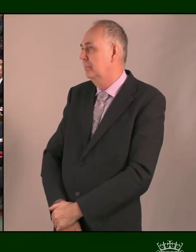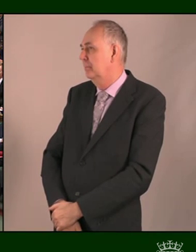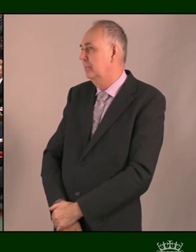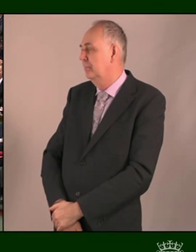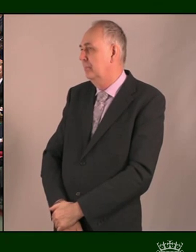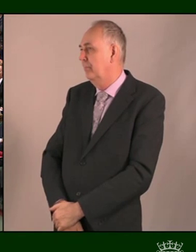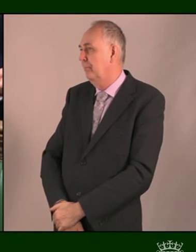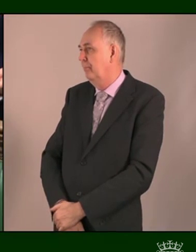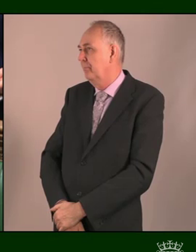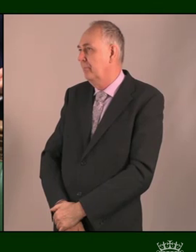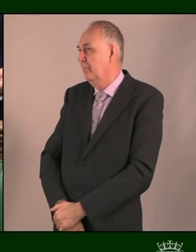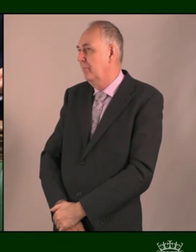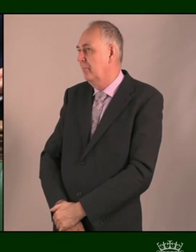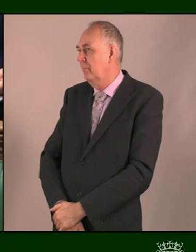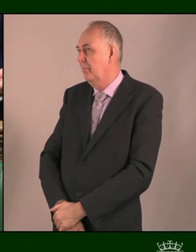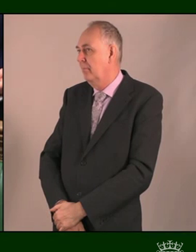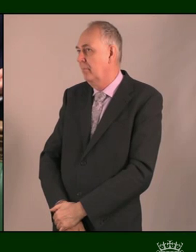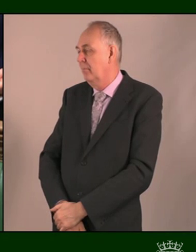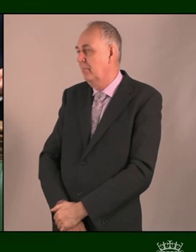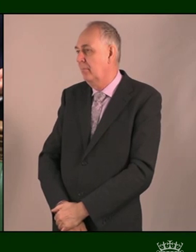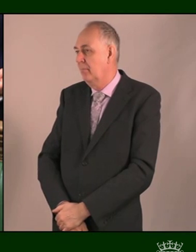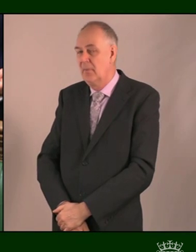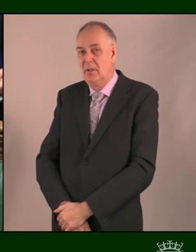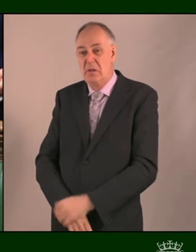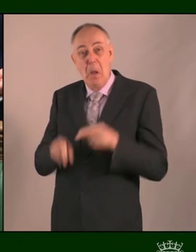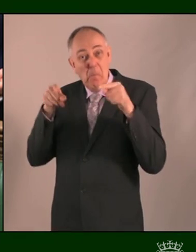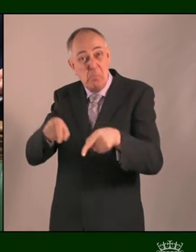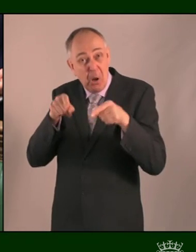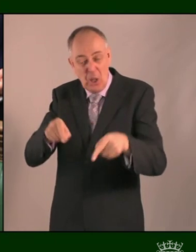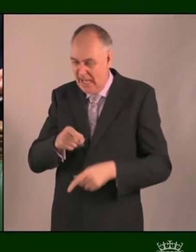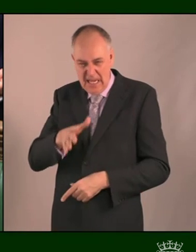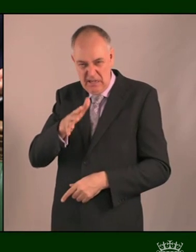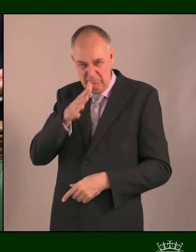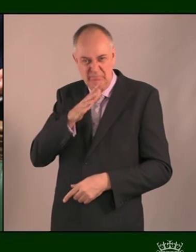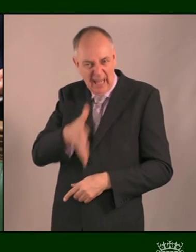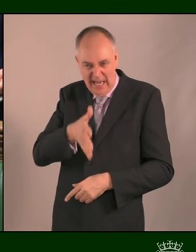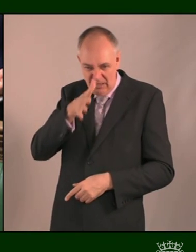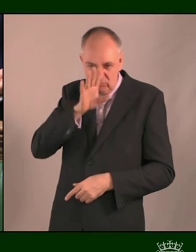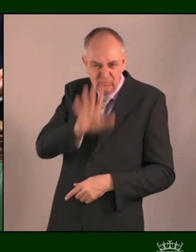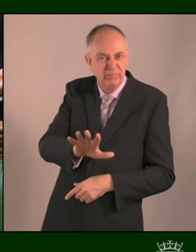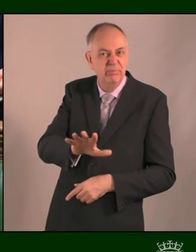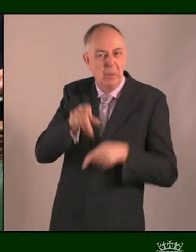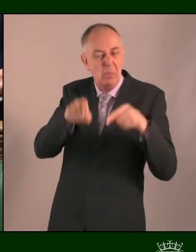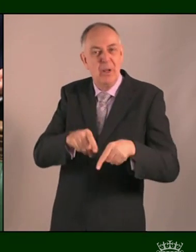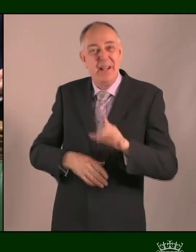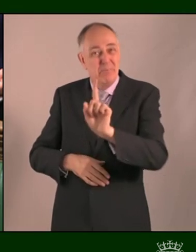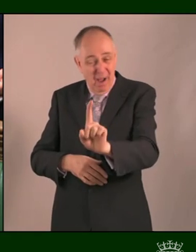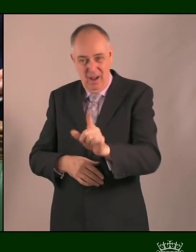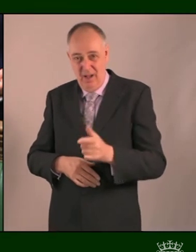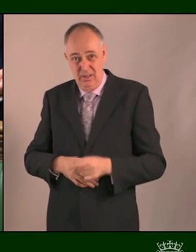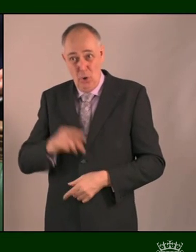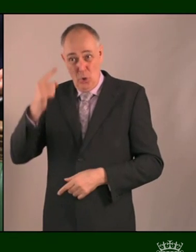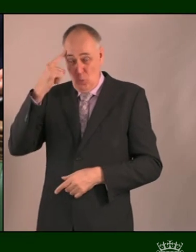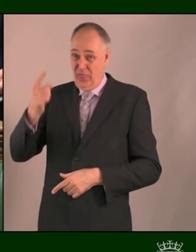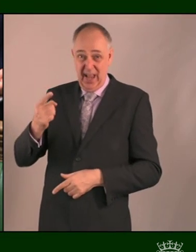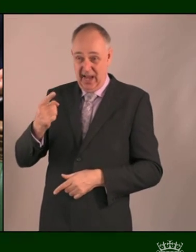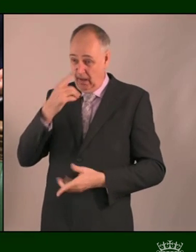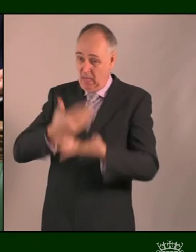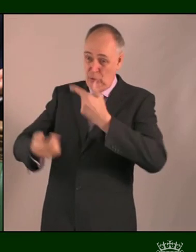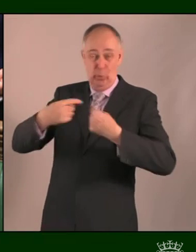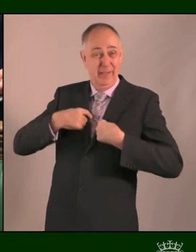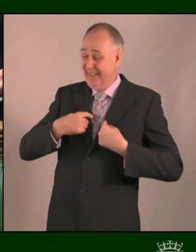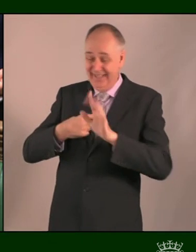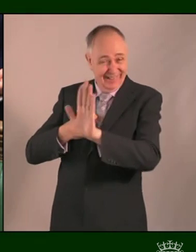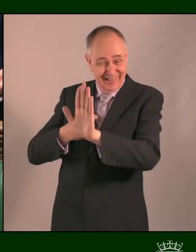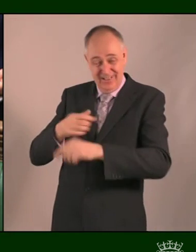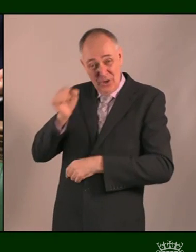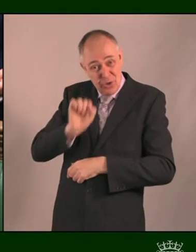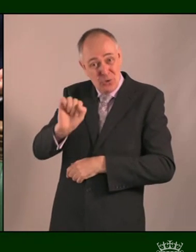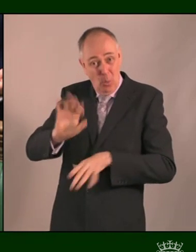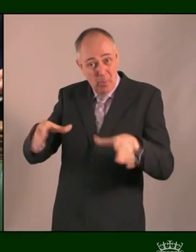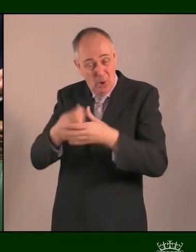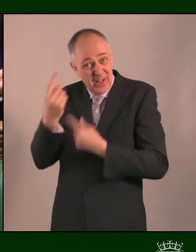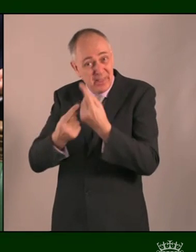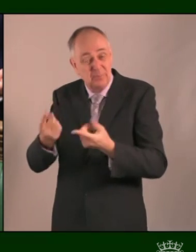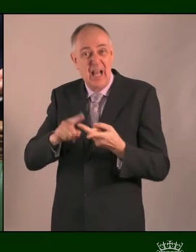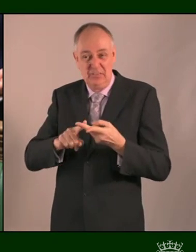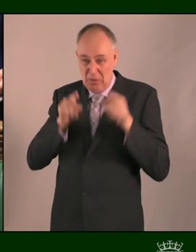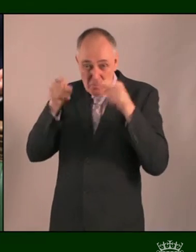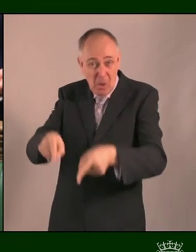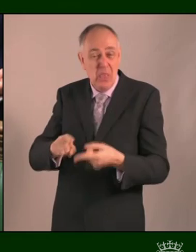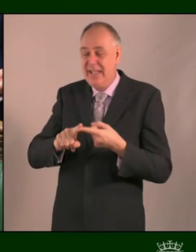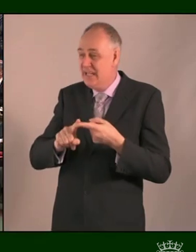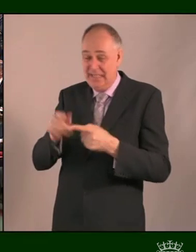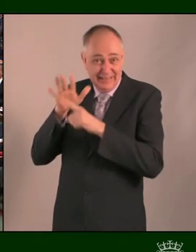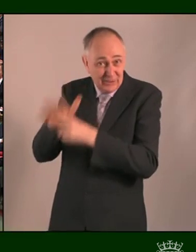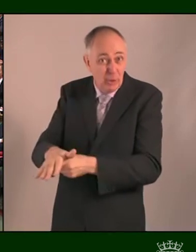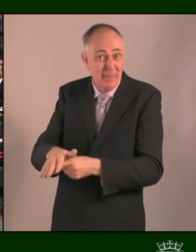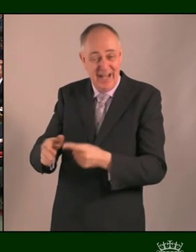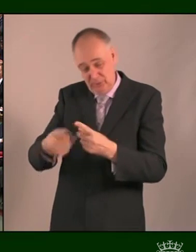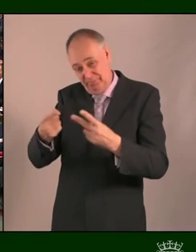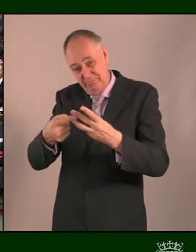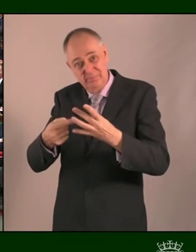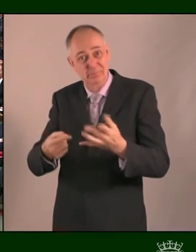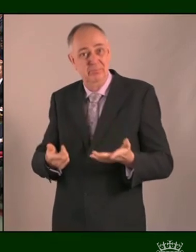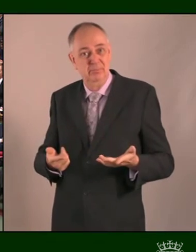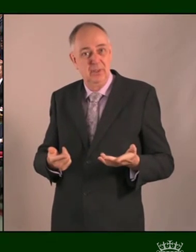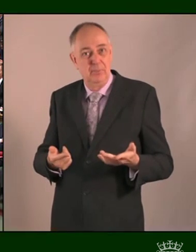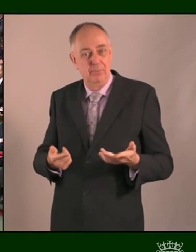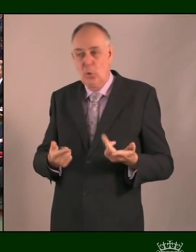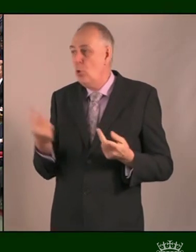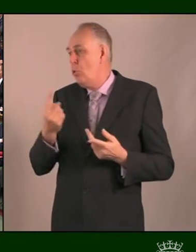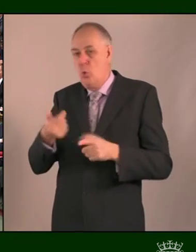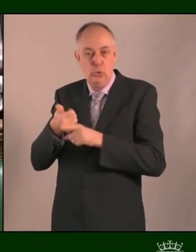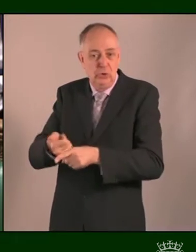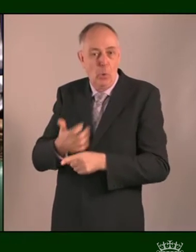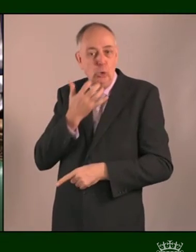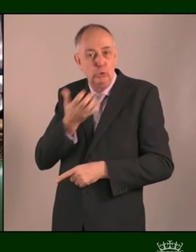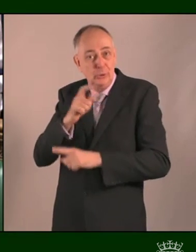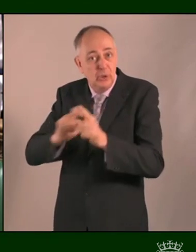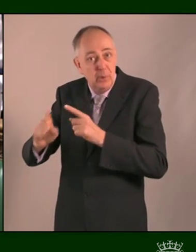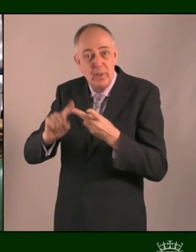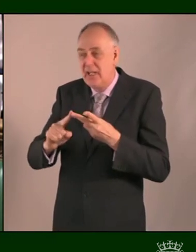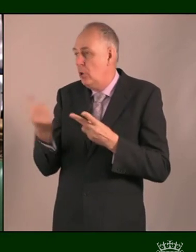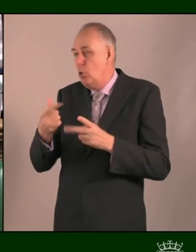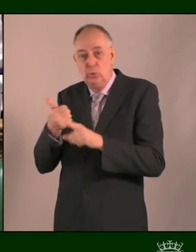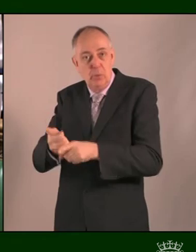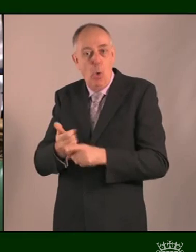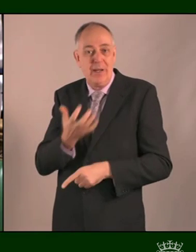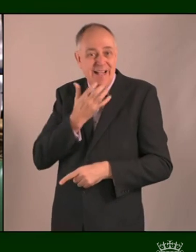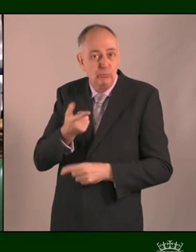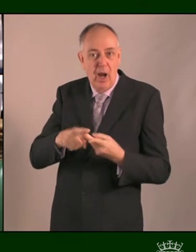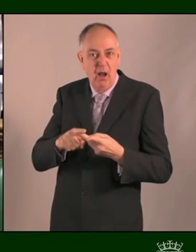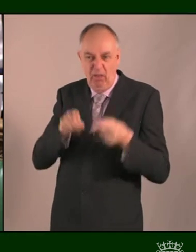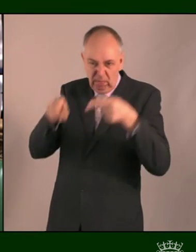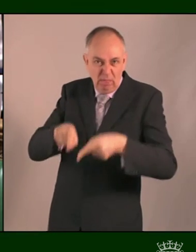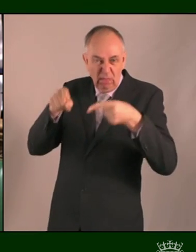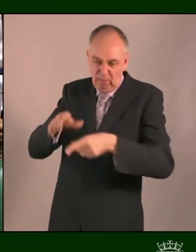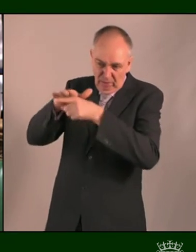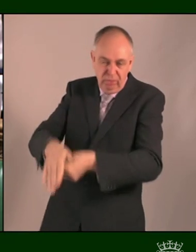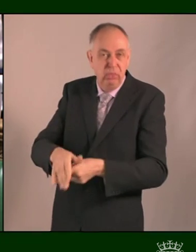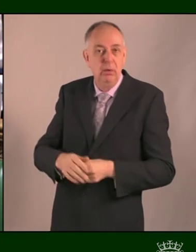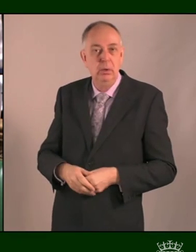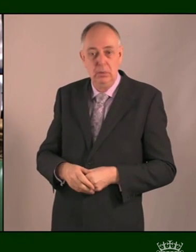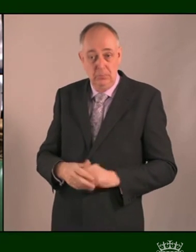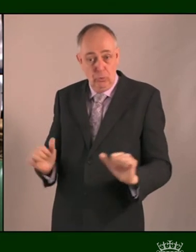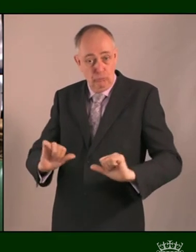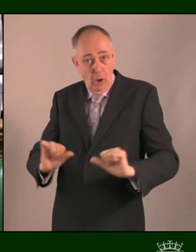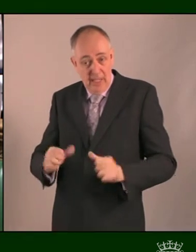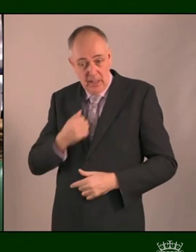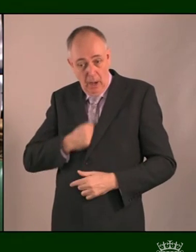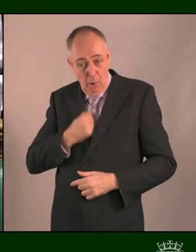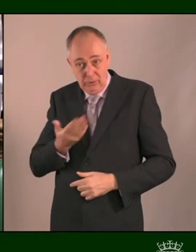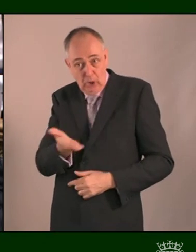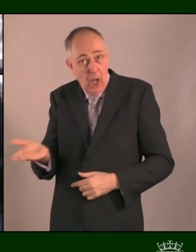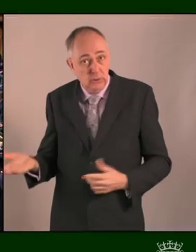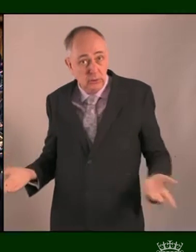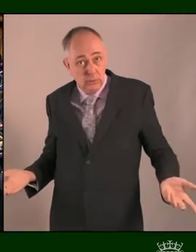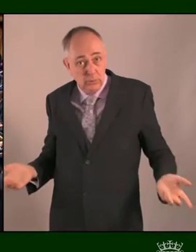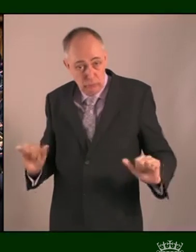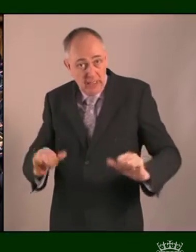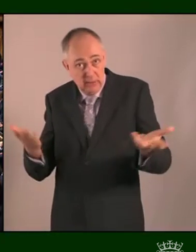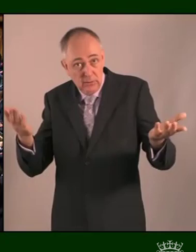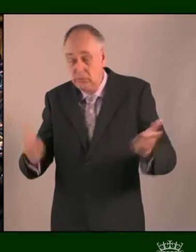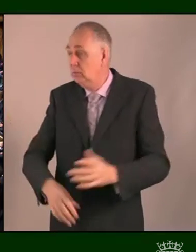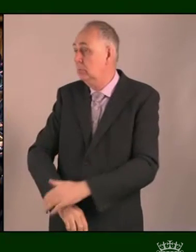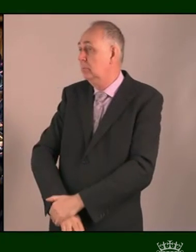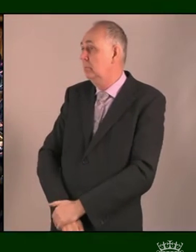I loathe bullying, but I am not taking any lessons from a party that has presided over systematic bullying and discrimination against those who stick up for the Jewish community and for Israel in this country, and we still have yet to hear a proper apology from the Labour party or from the Labour leadership for what they have done.